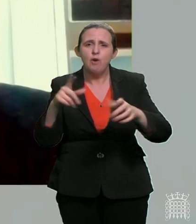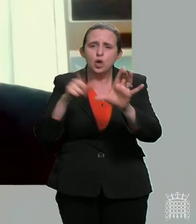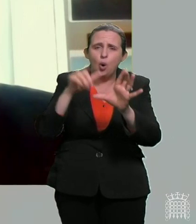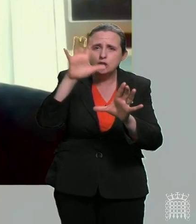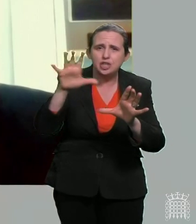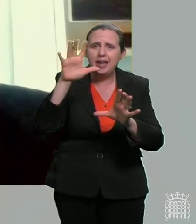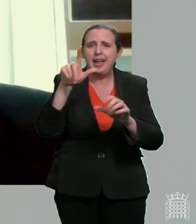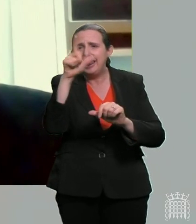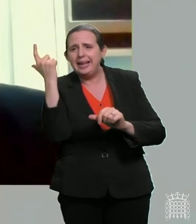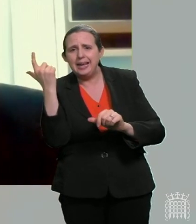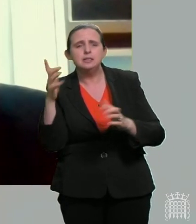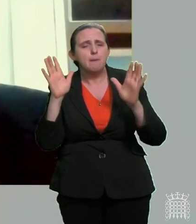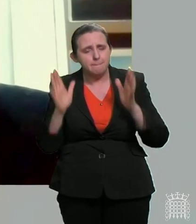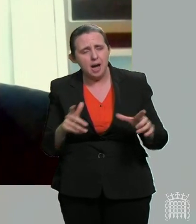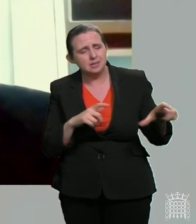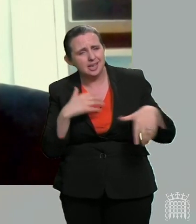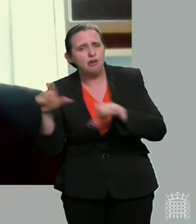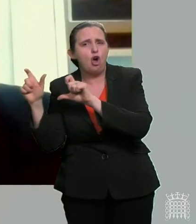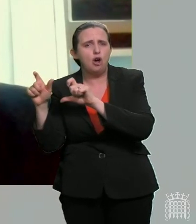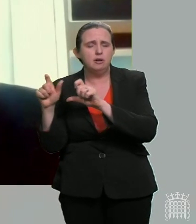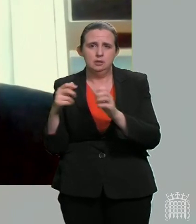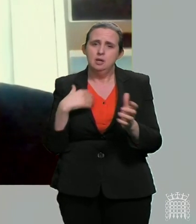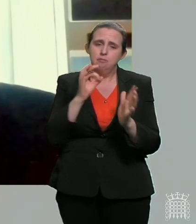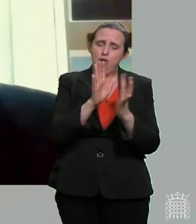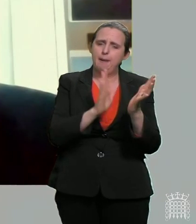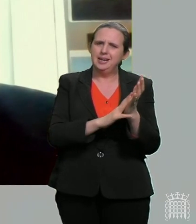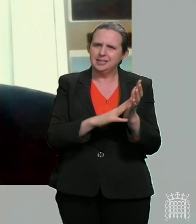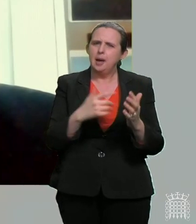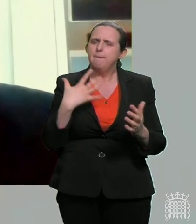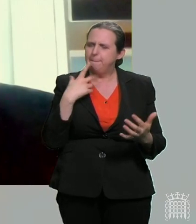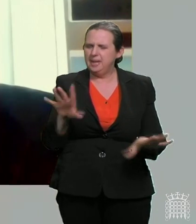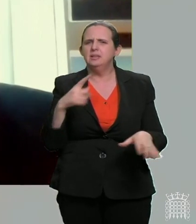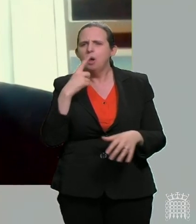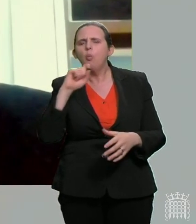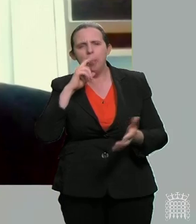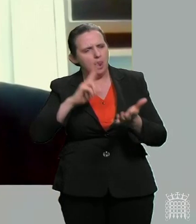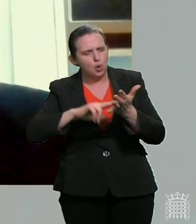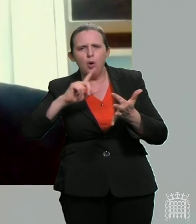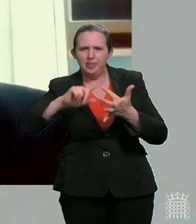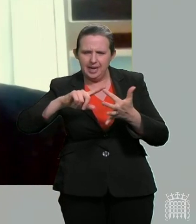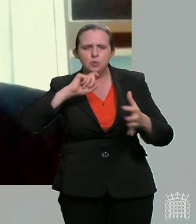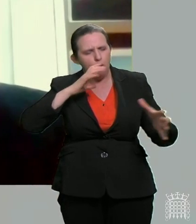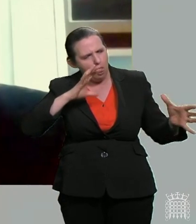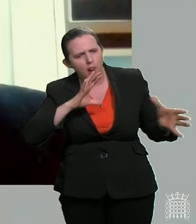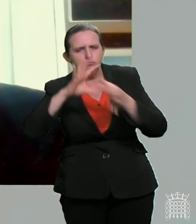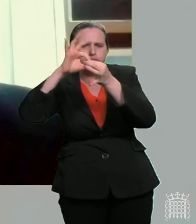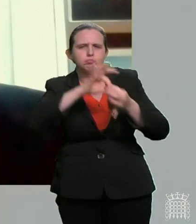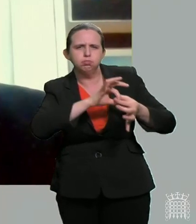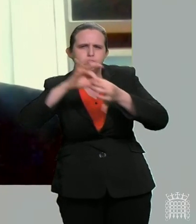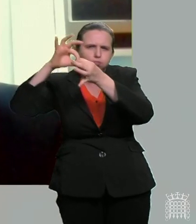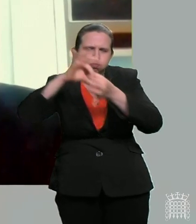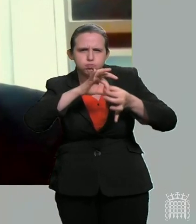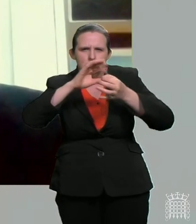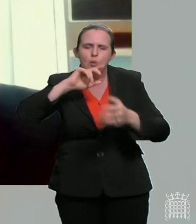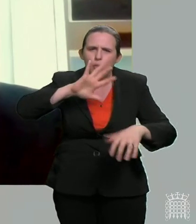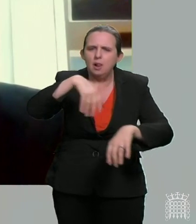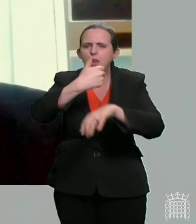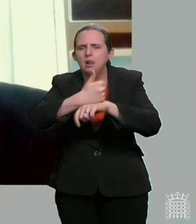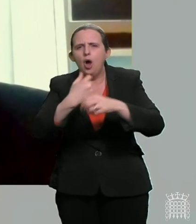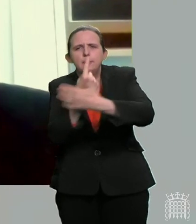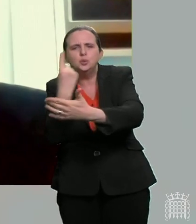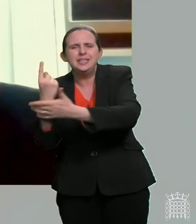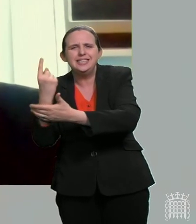The Prime Minister has made repeated promises to the people of the north-east of his intention to level up and to connect and create opportunities for people here, in places like Gateshead.